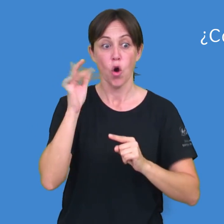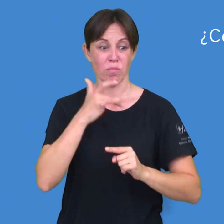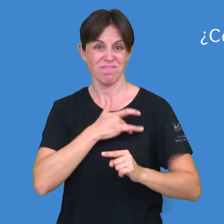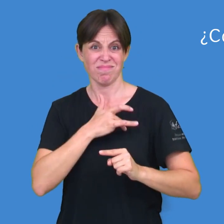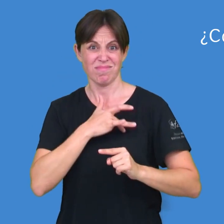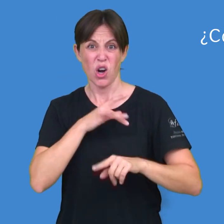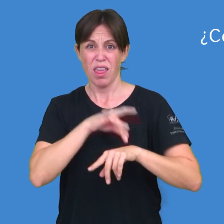corazón